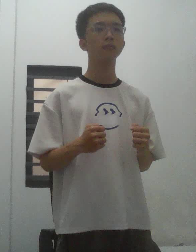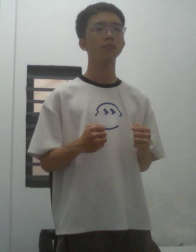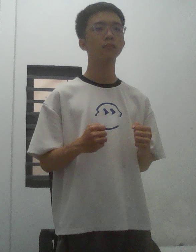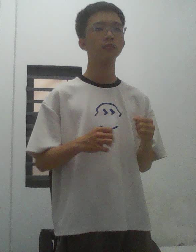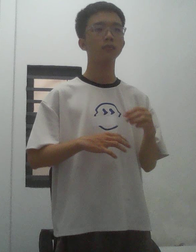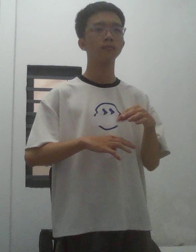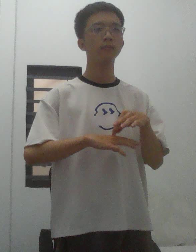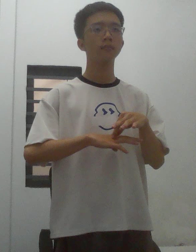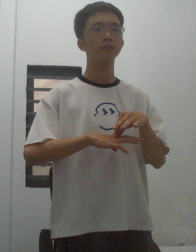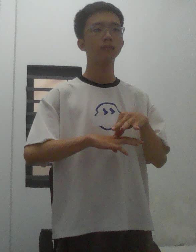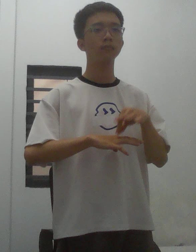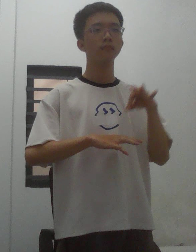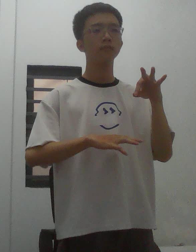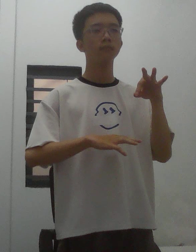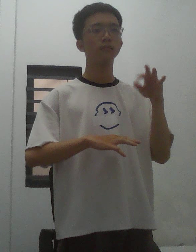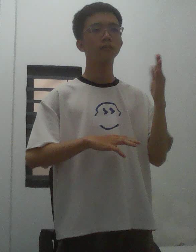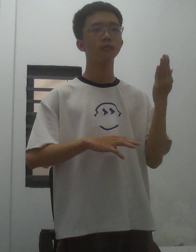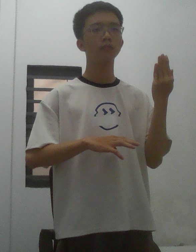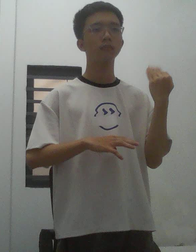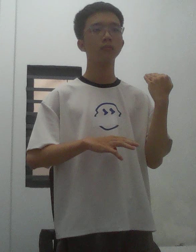tuan truoc